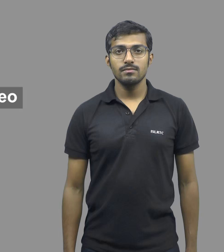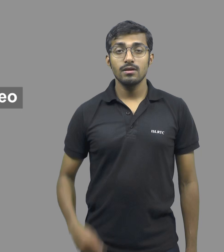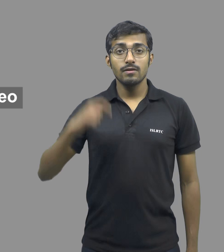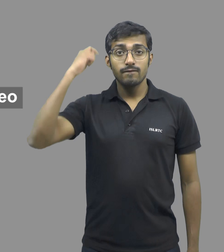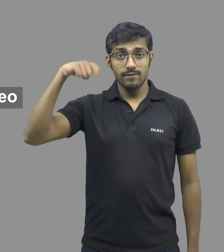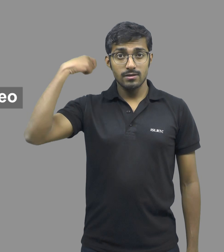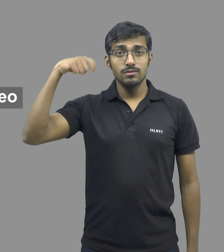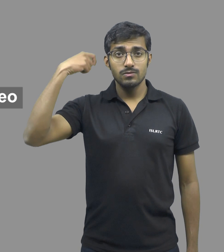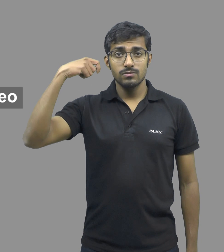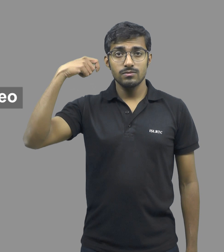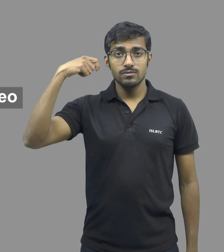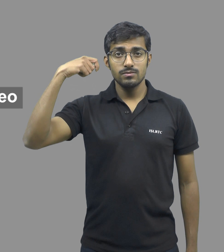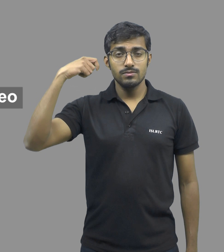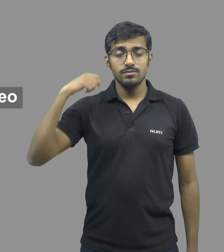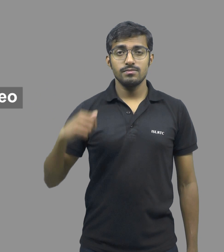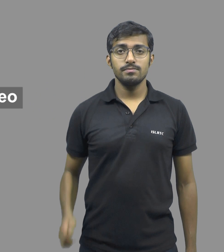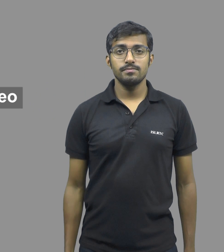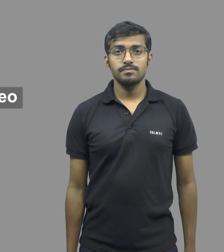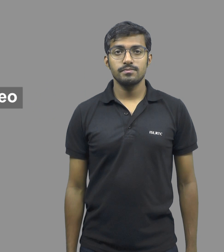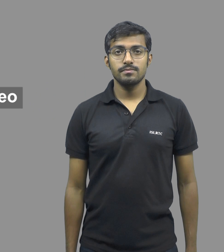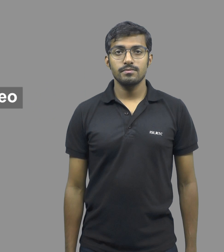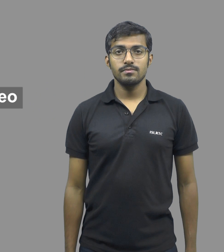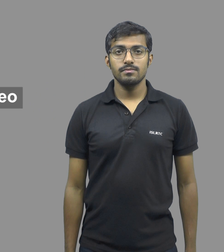Video